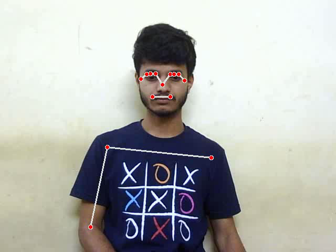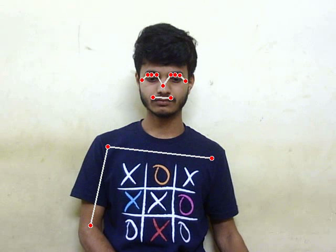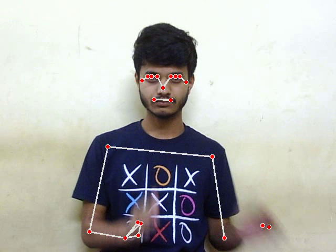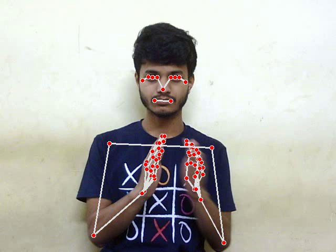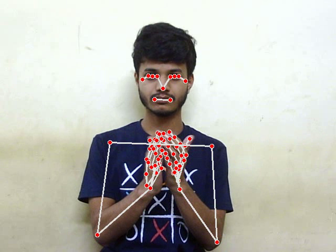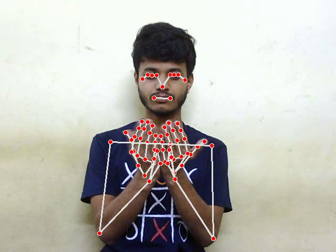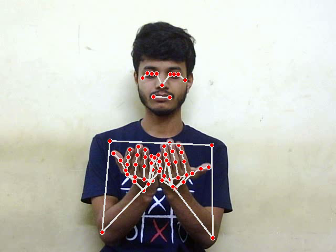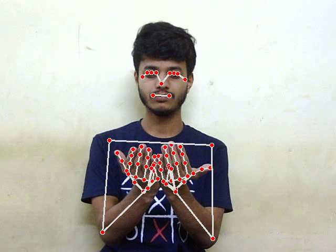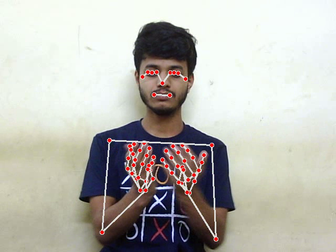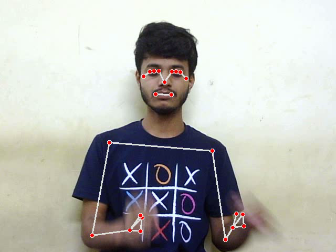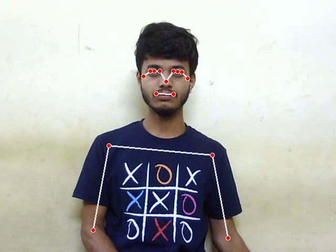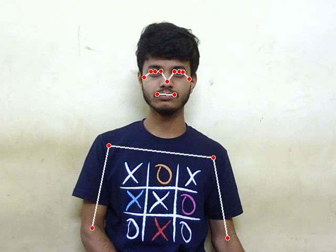book